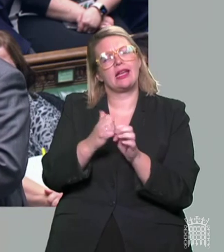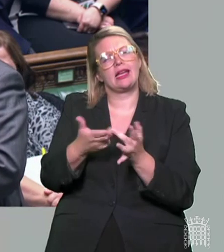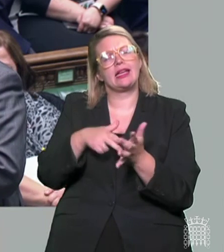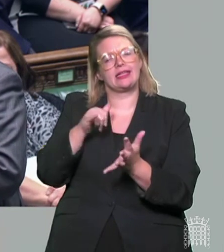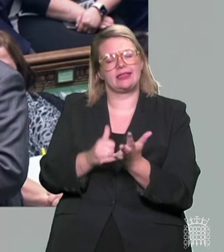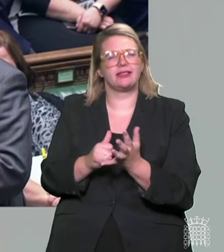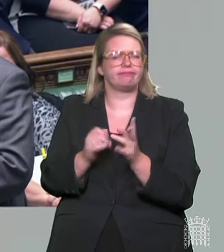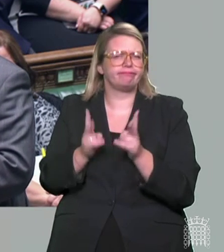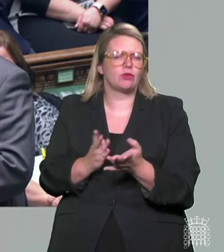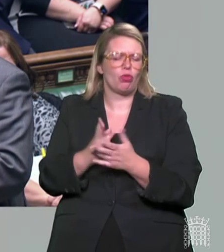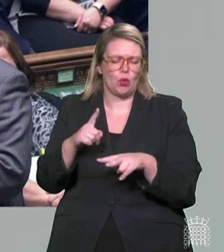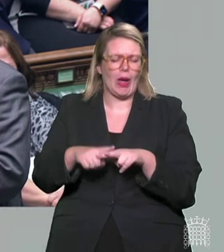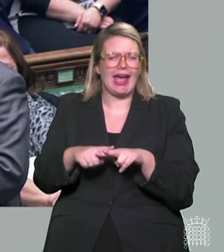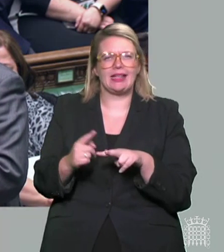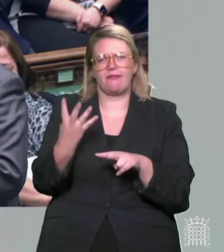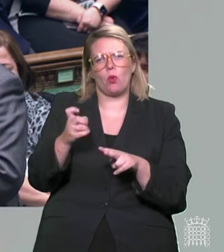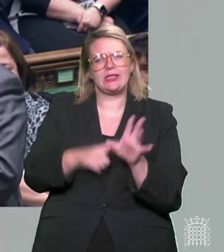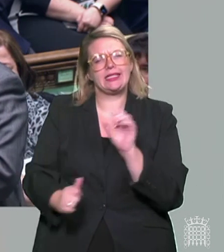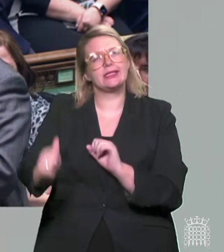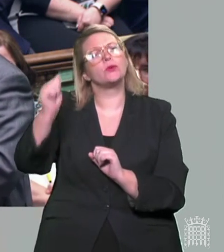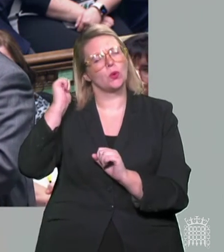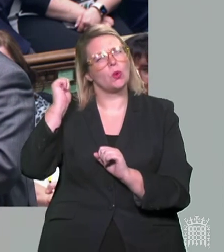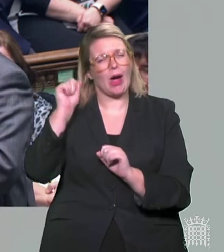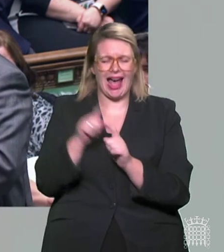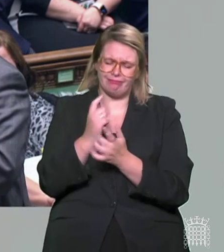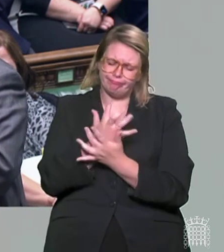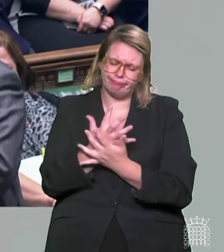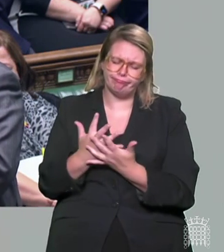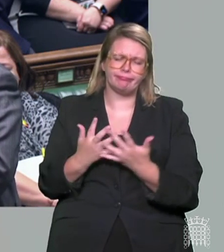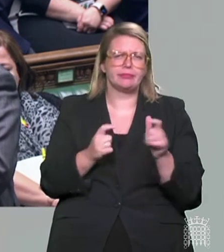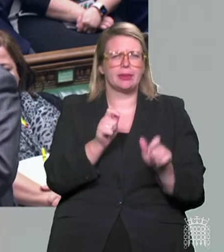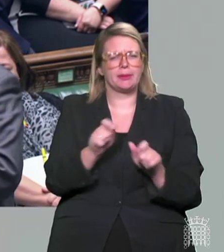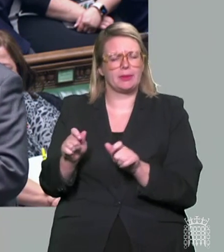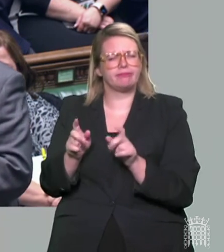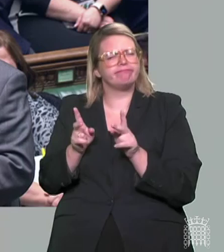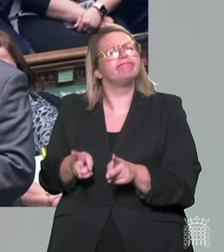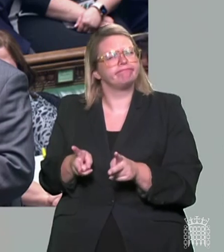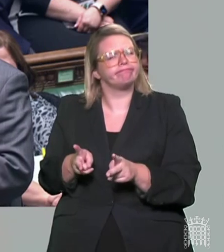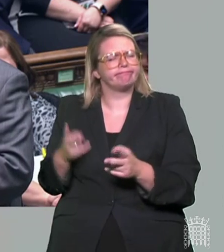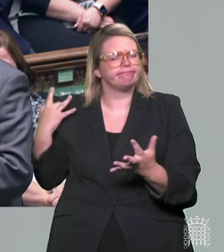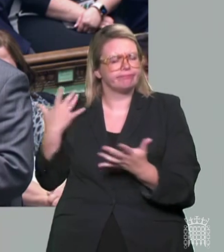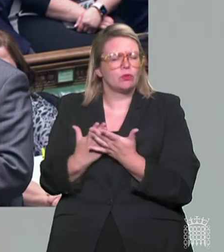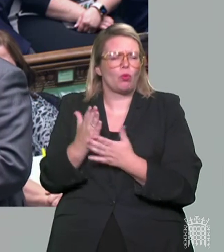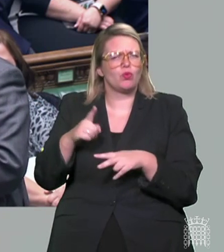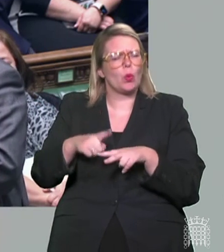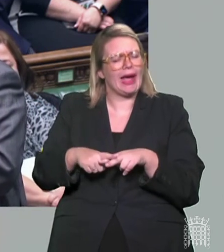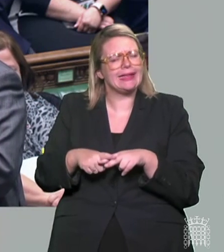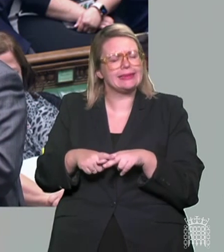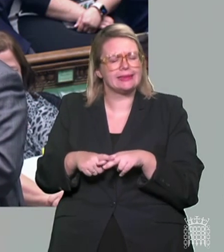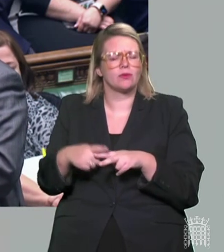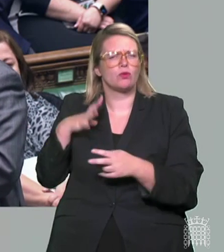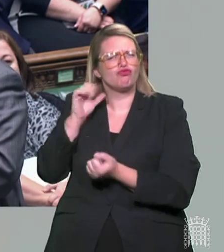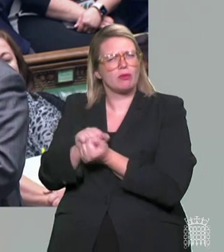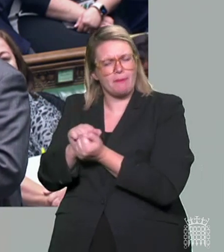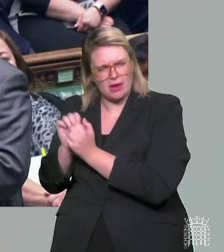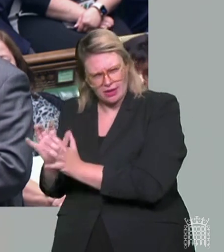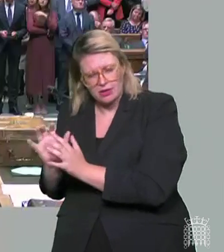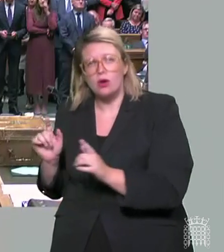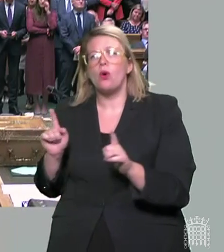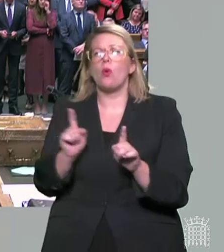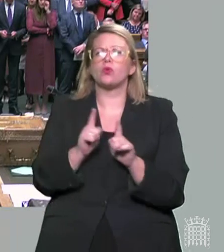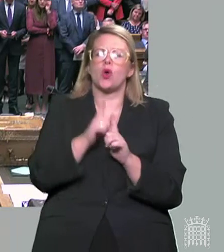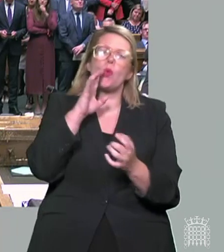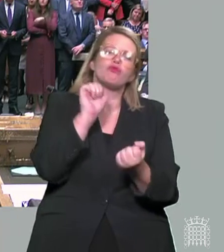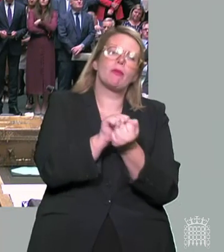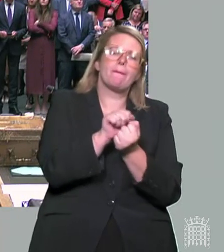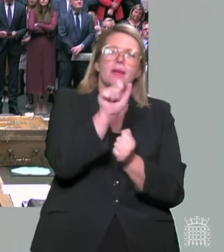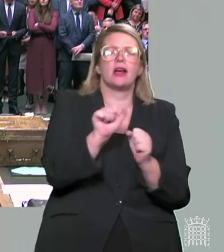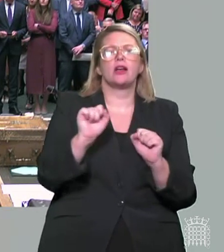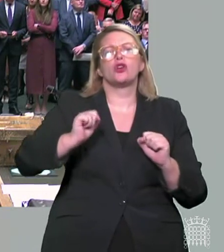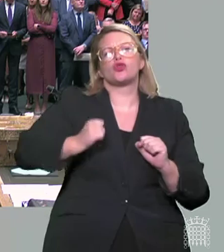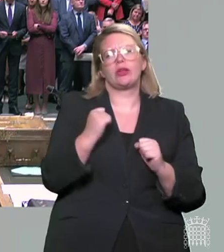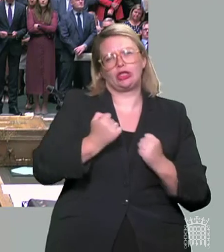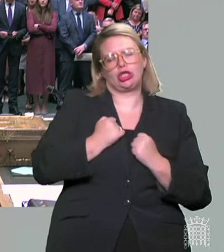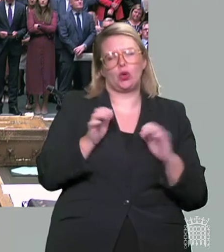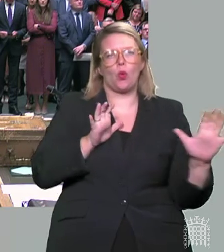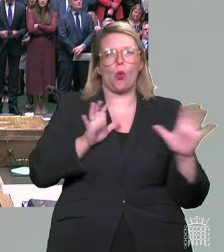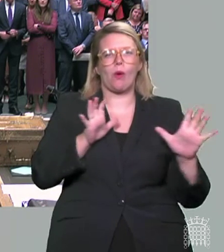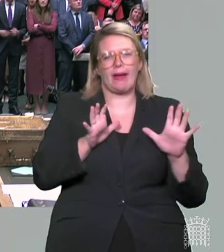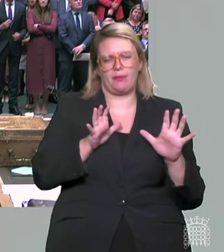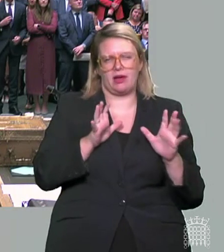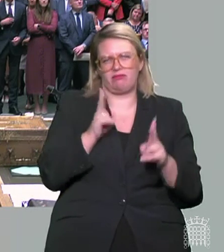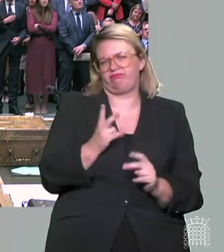I am sure that the whole House will also want to join me in passing condolences to the family and friends of the Scottish football goalkeeping legend, Andy Goram, who sadly passed last weekend, far too early.